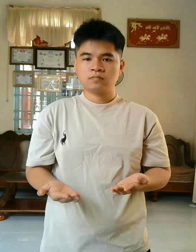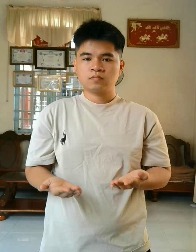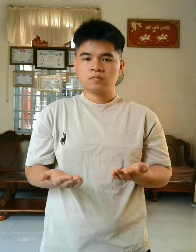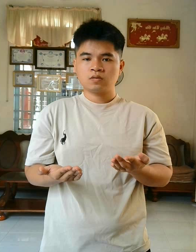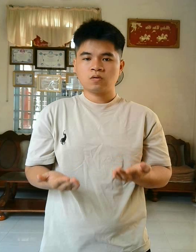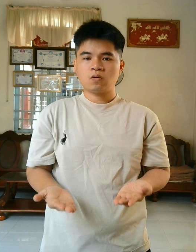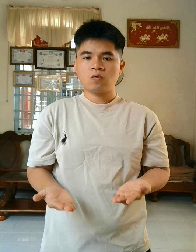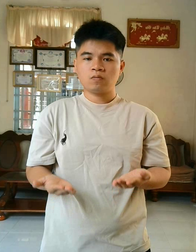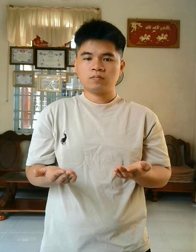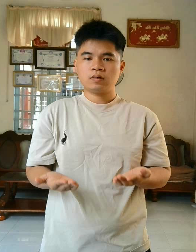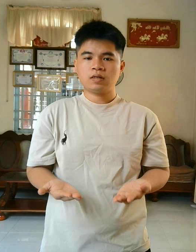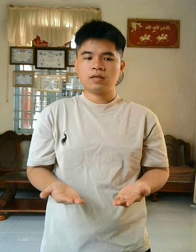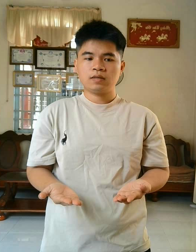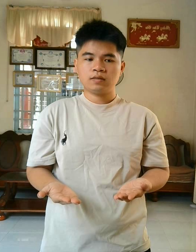hom nay